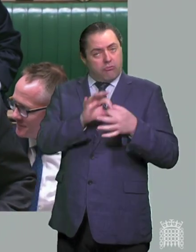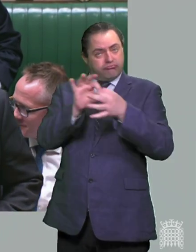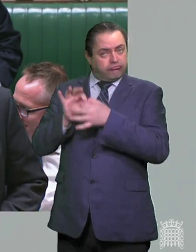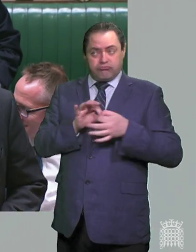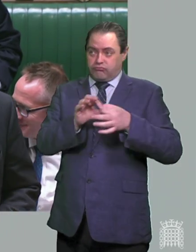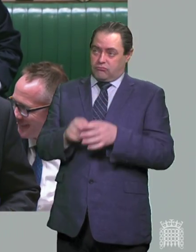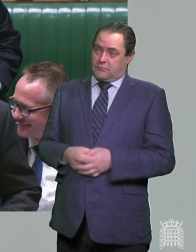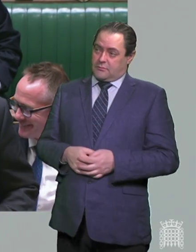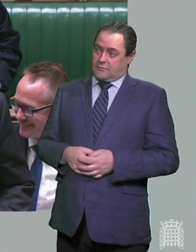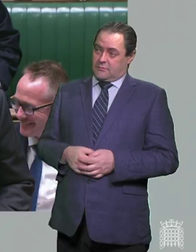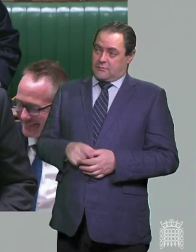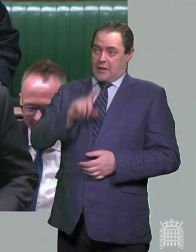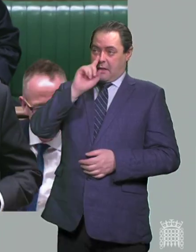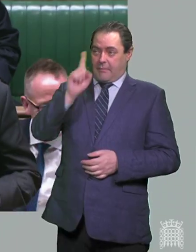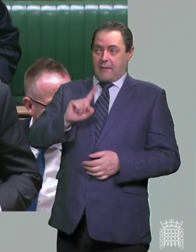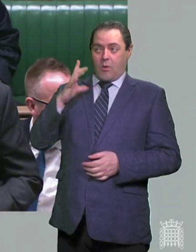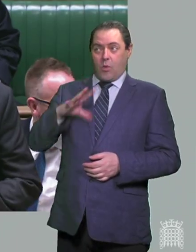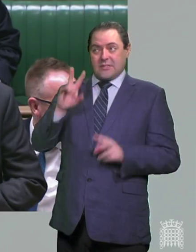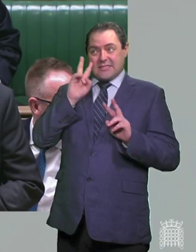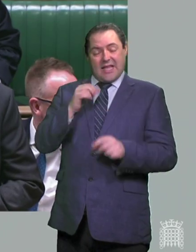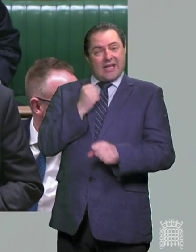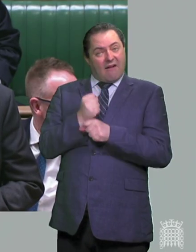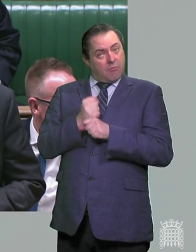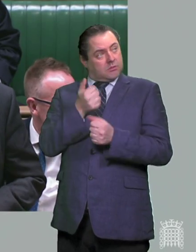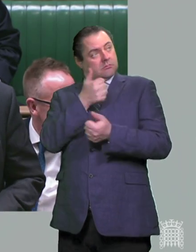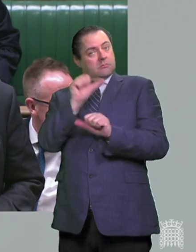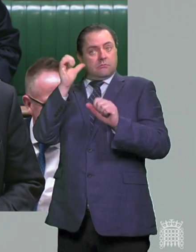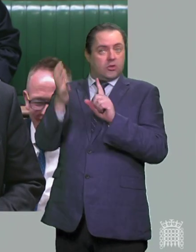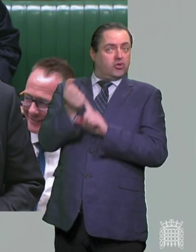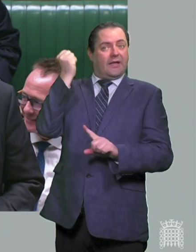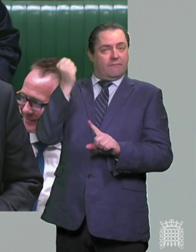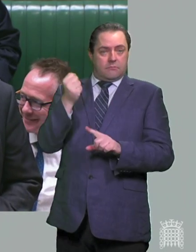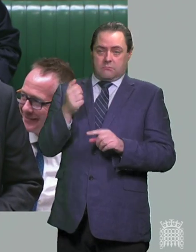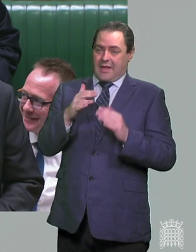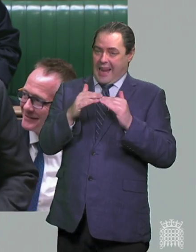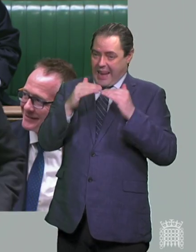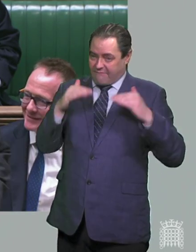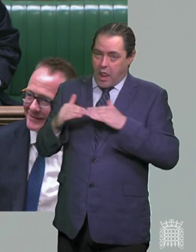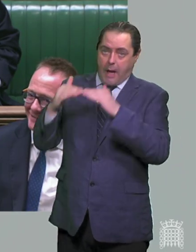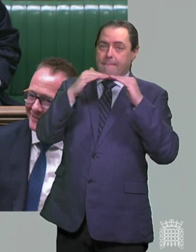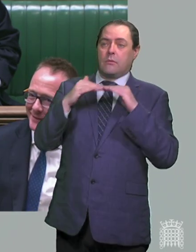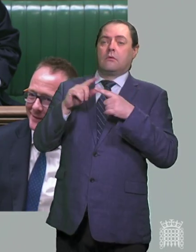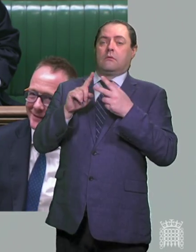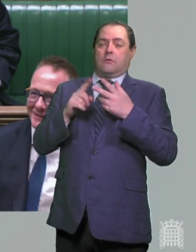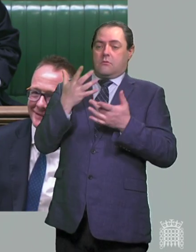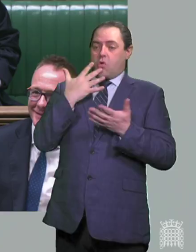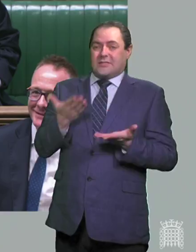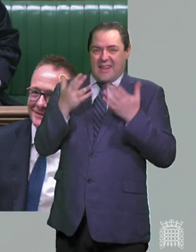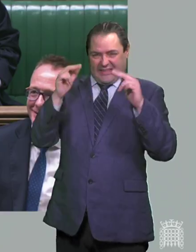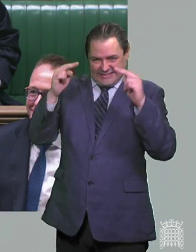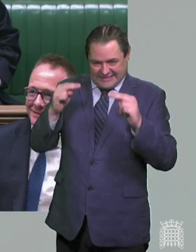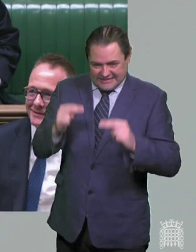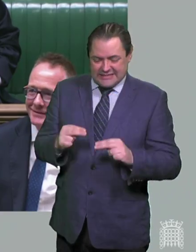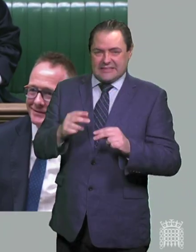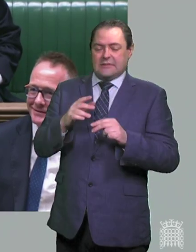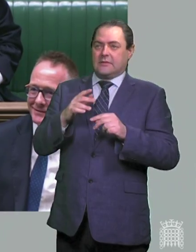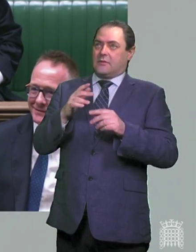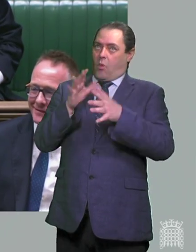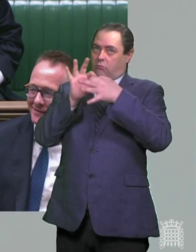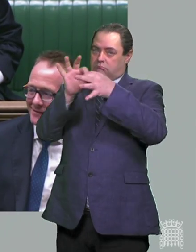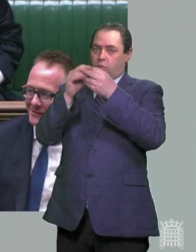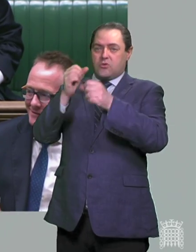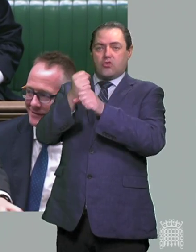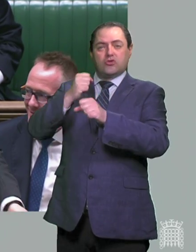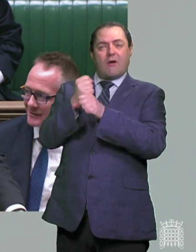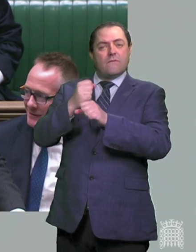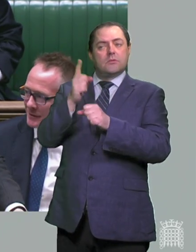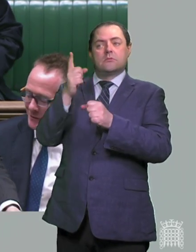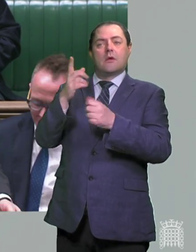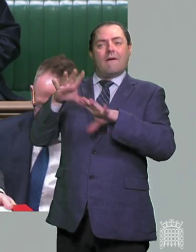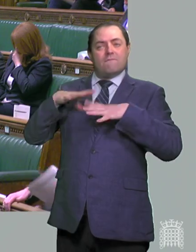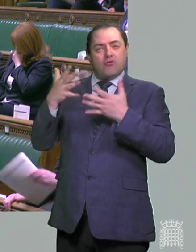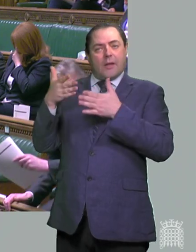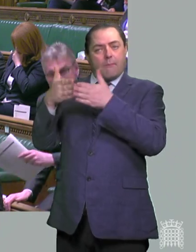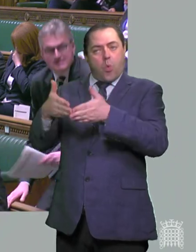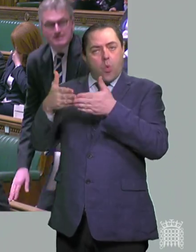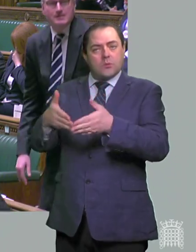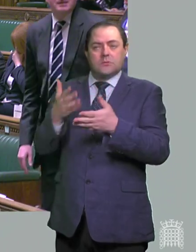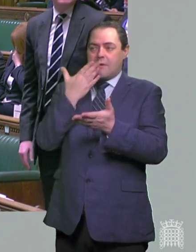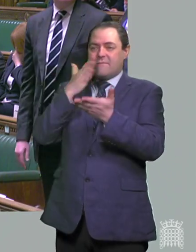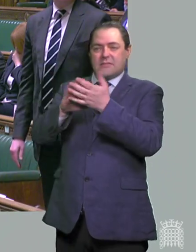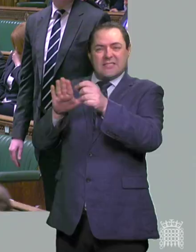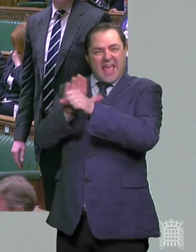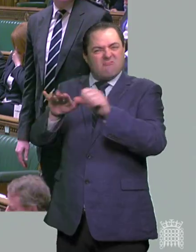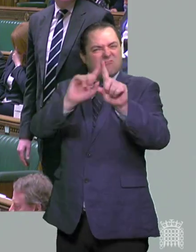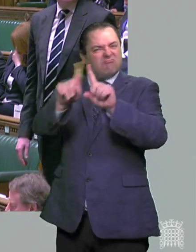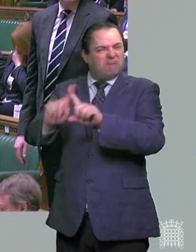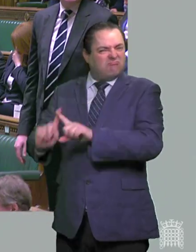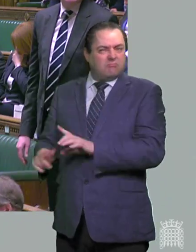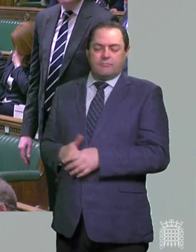People want to see their Governments delivering, and that is what we are doing, from levelling up to tackling the cost of living and working with the Scottish Government on delivering freeports, investment zones and city and region growth deals.